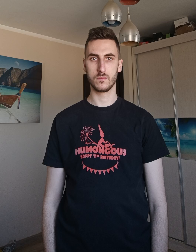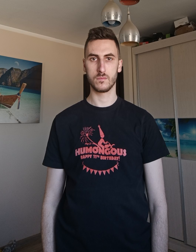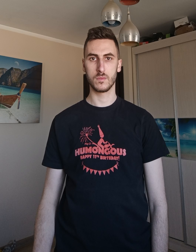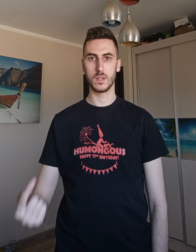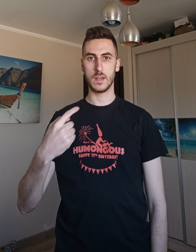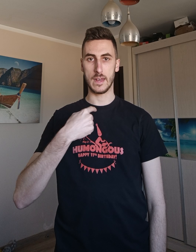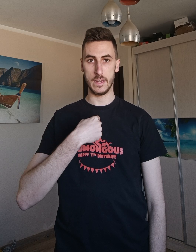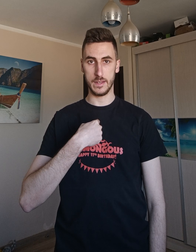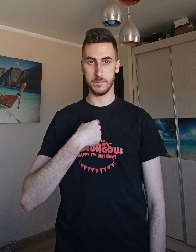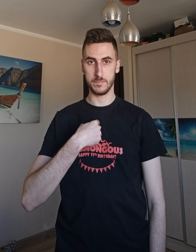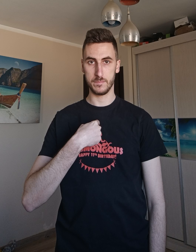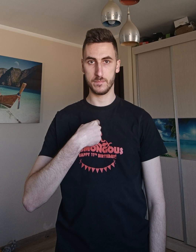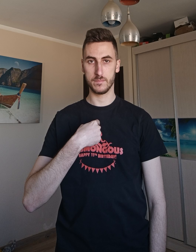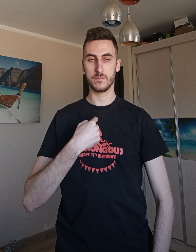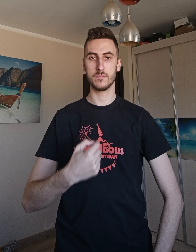אני